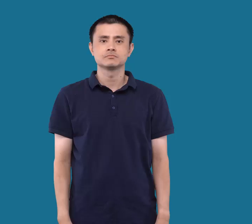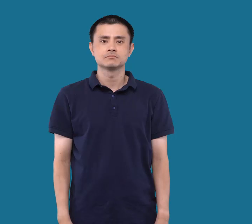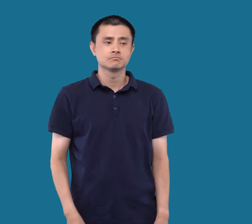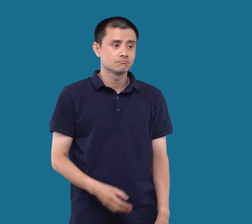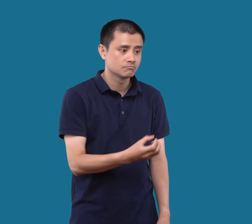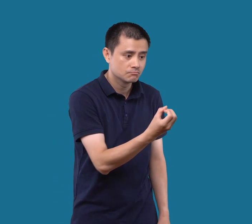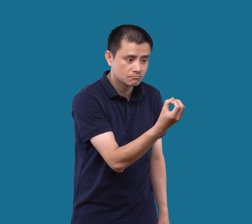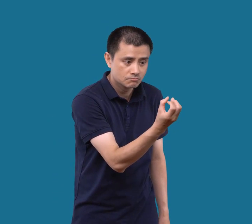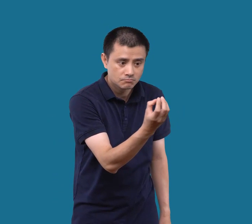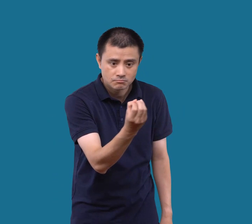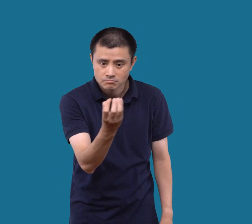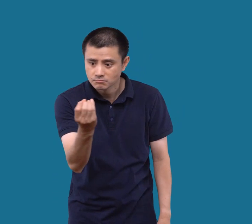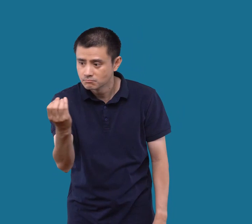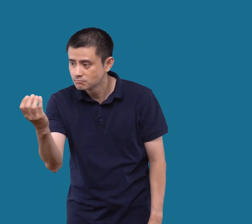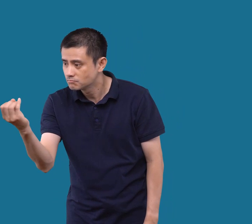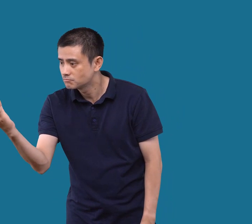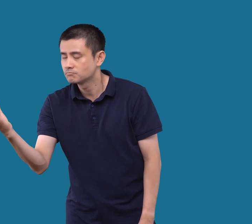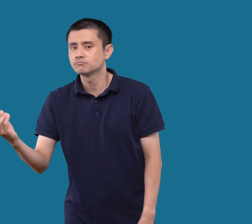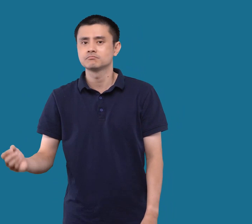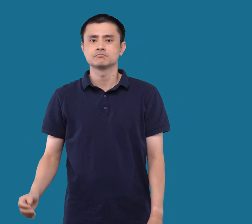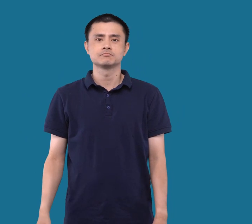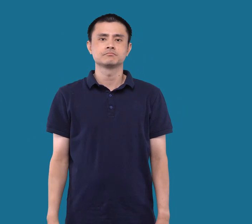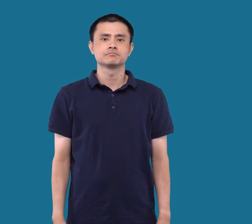dãy số